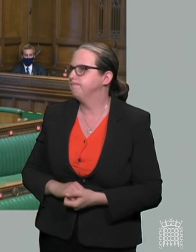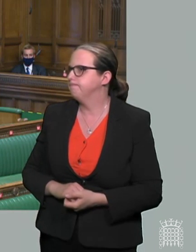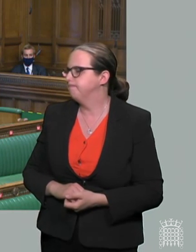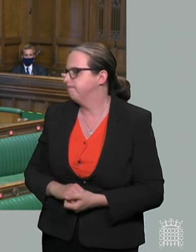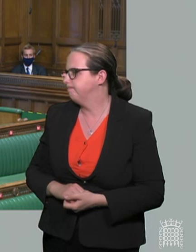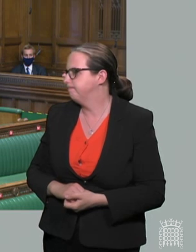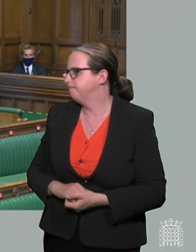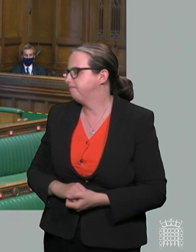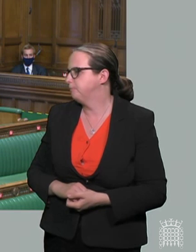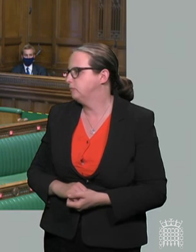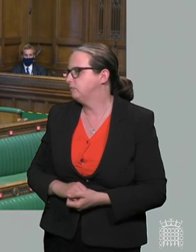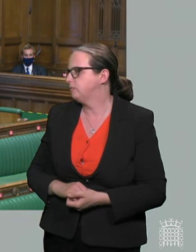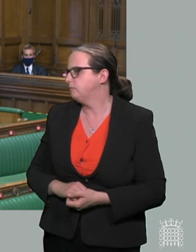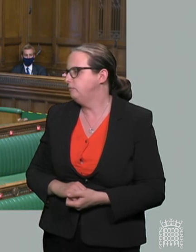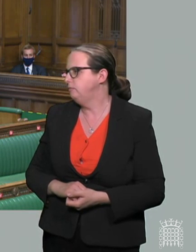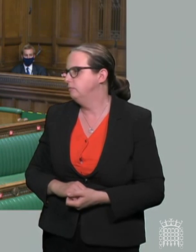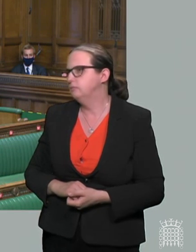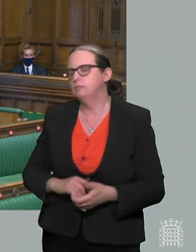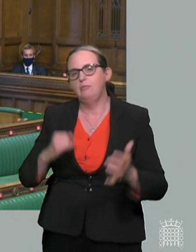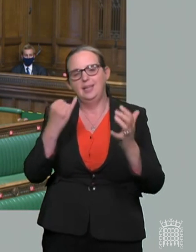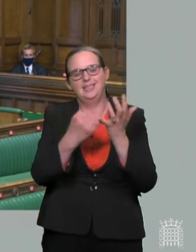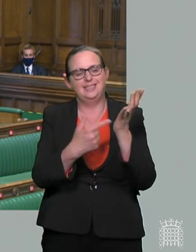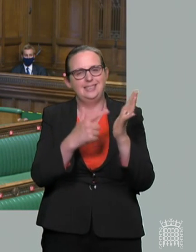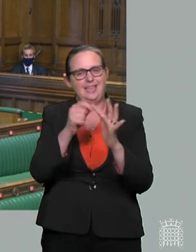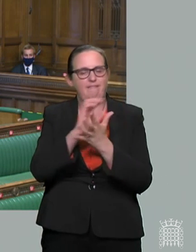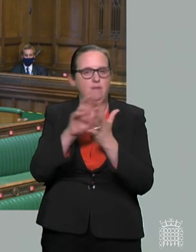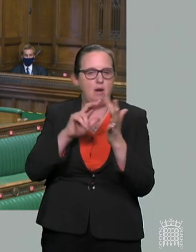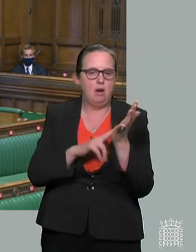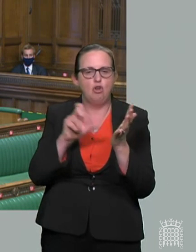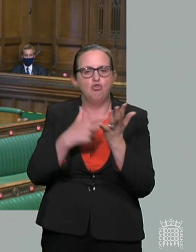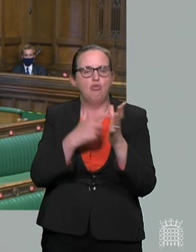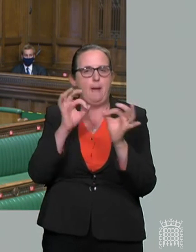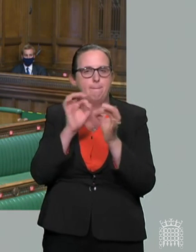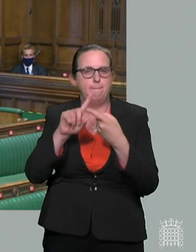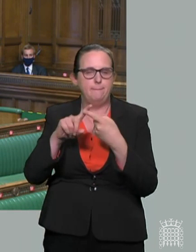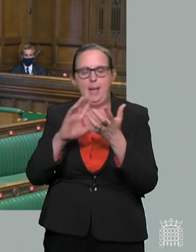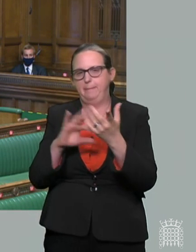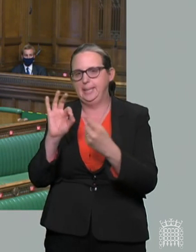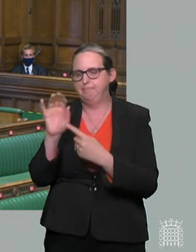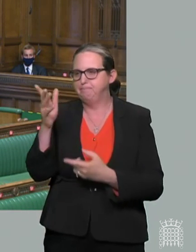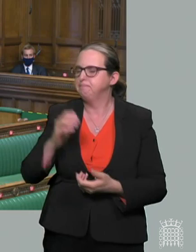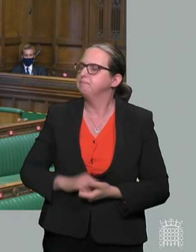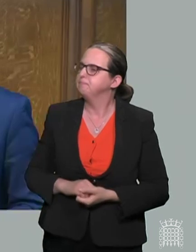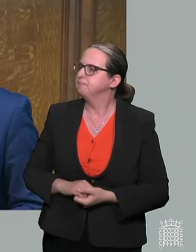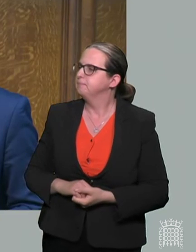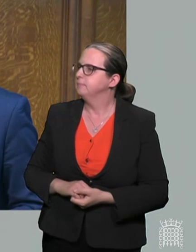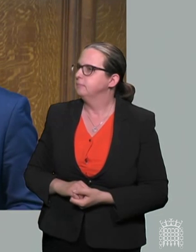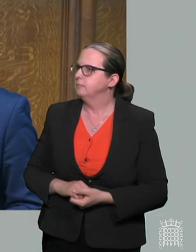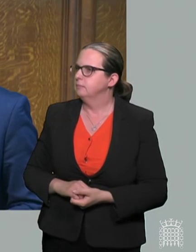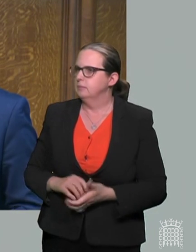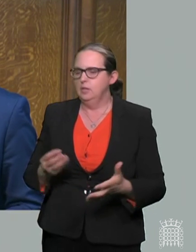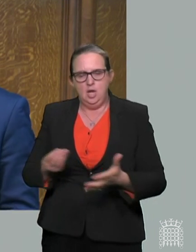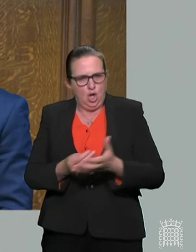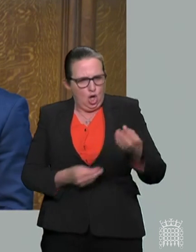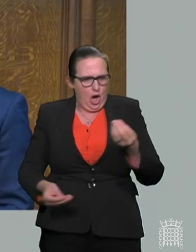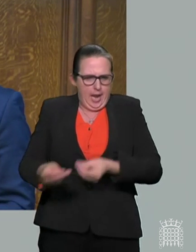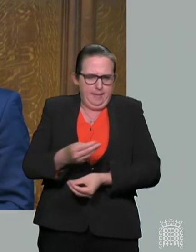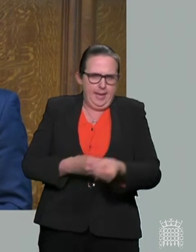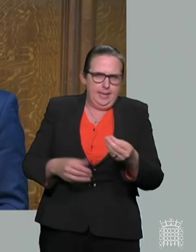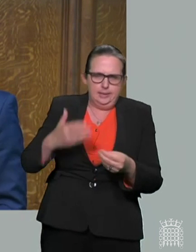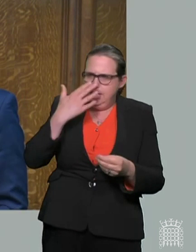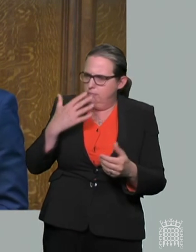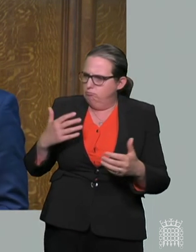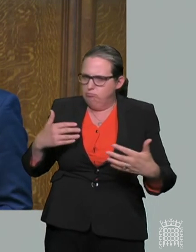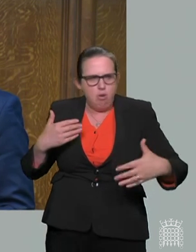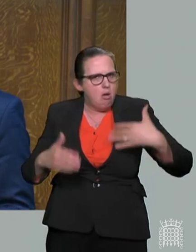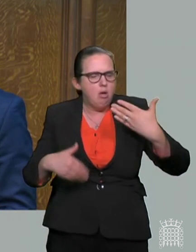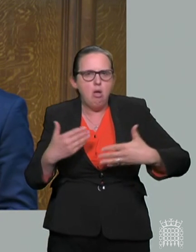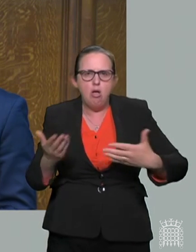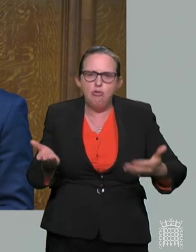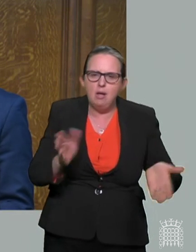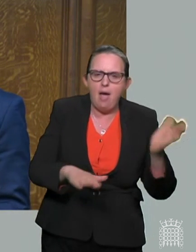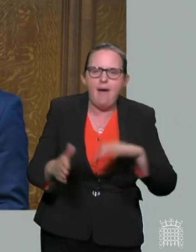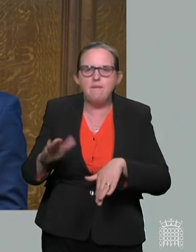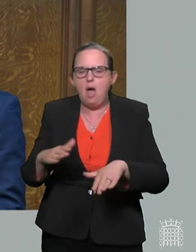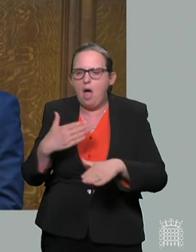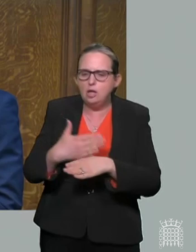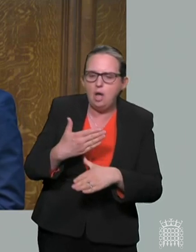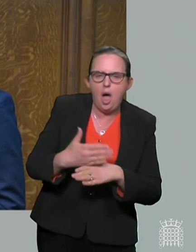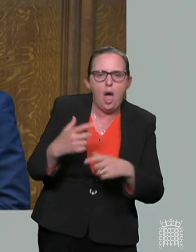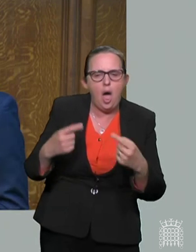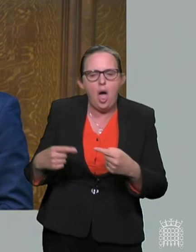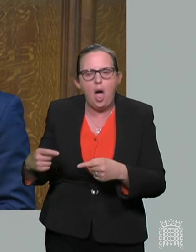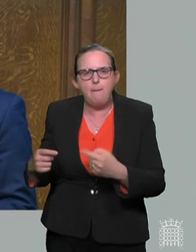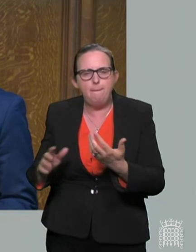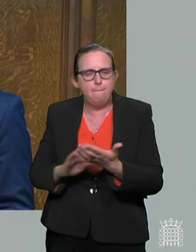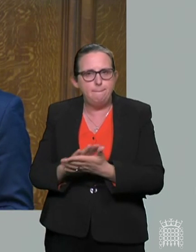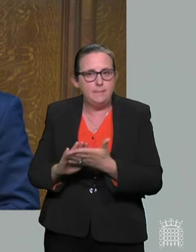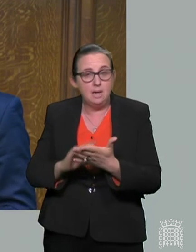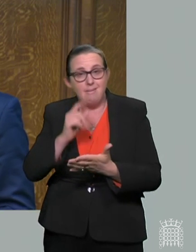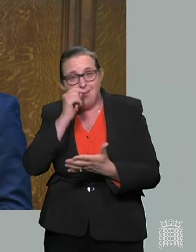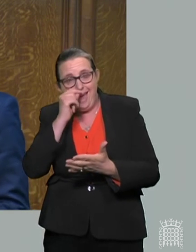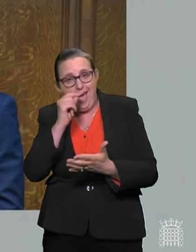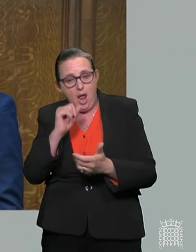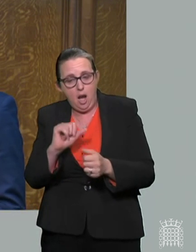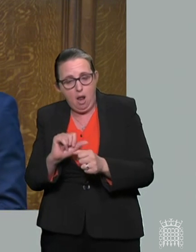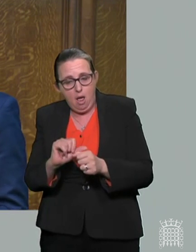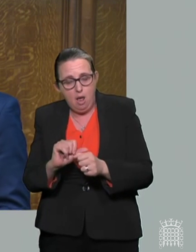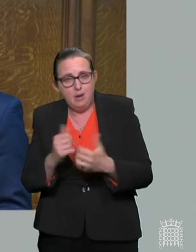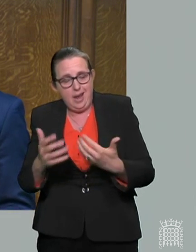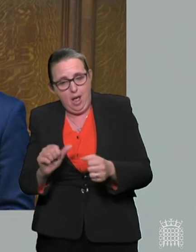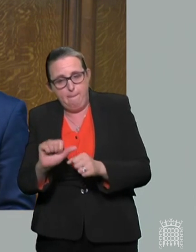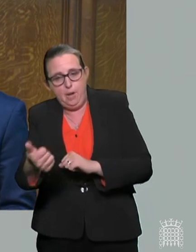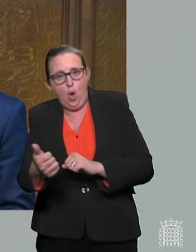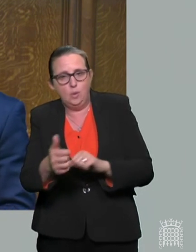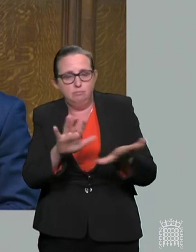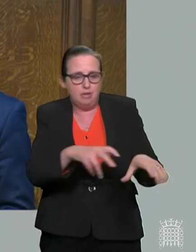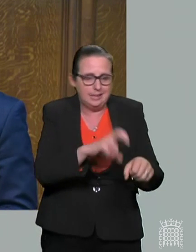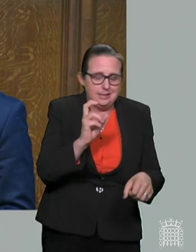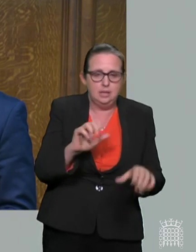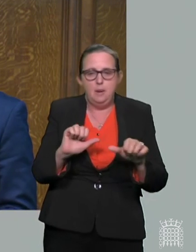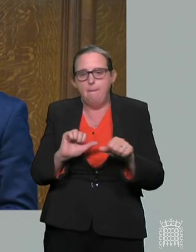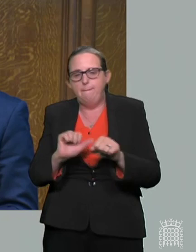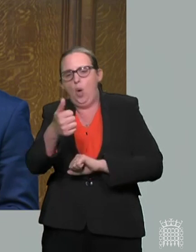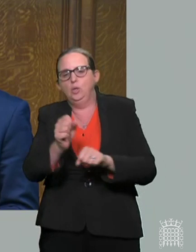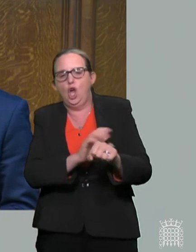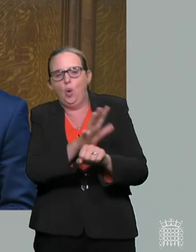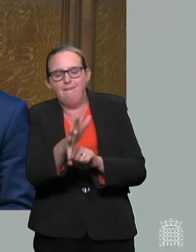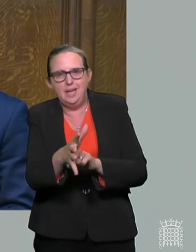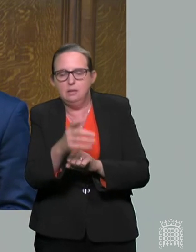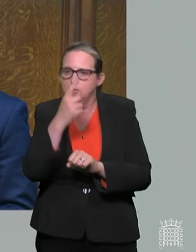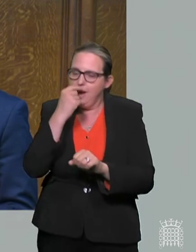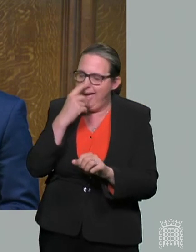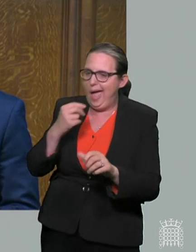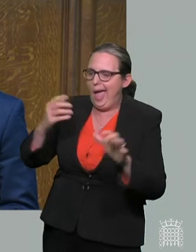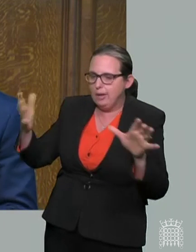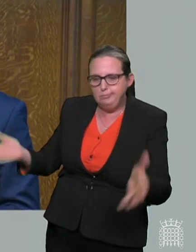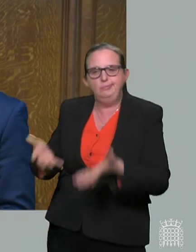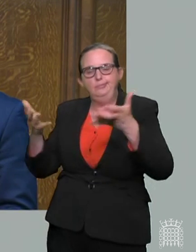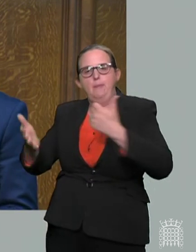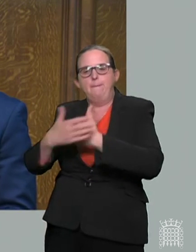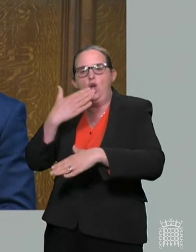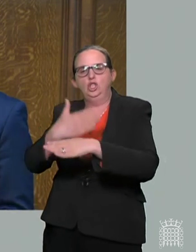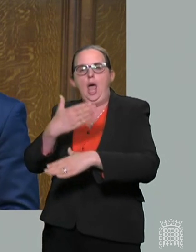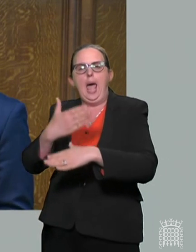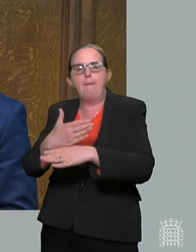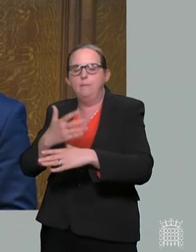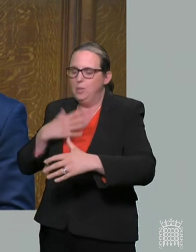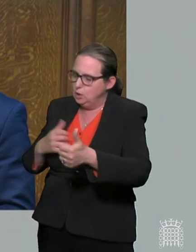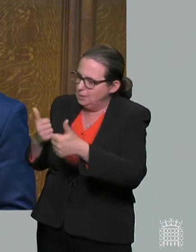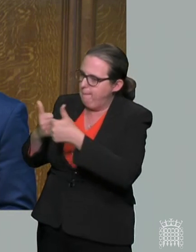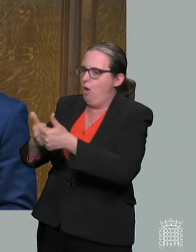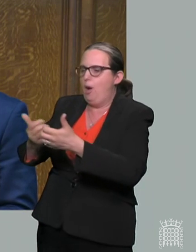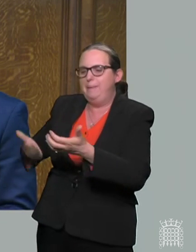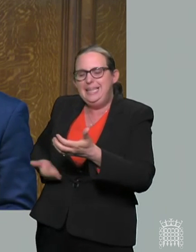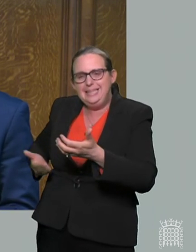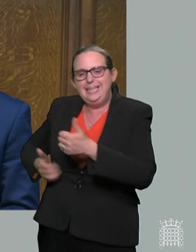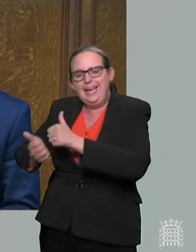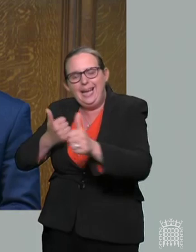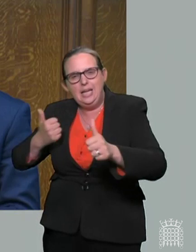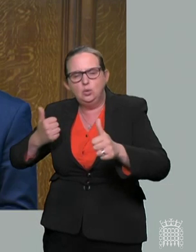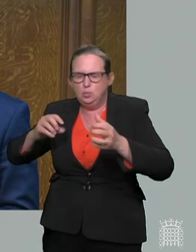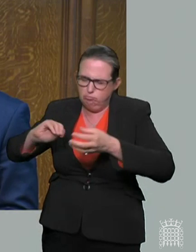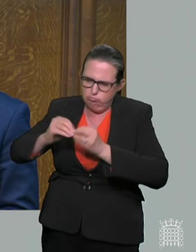With the economy rebounding and a great many job vacancies currently available, does my right honourable Friend agree that there is a tremendous opportunity emerging now to build a stronger British labour market post Brexit and post covid, and that we need to help employers create jobs with better pay, more security, and more opportunities for skills and career progression?